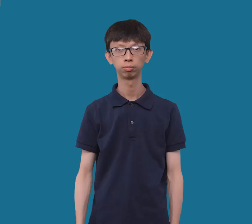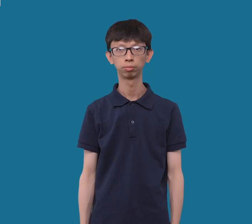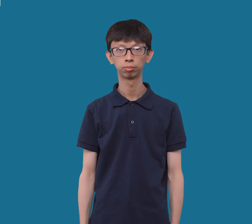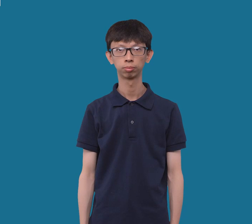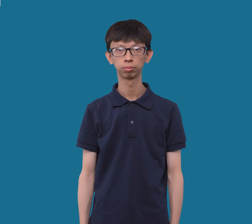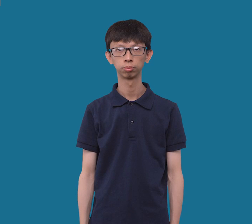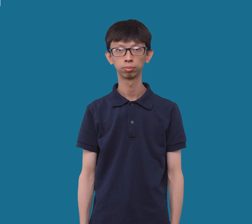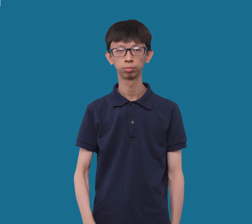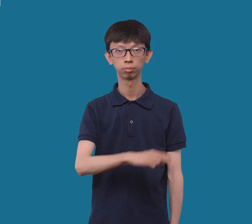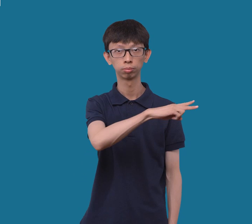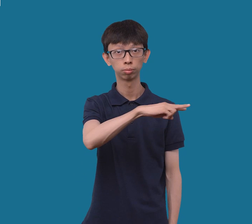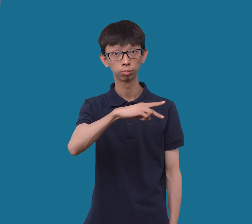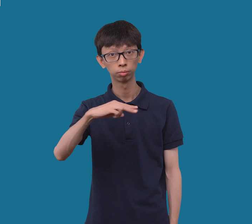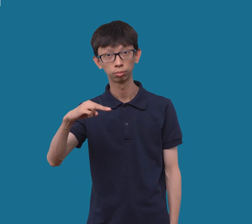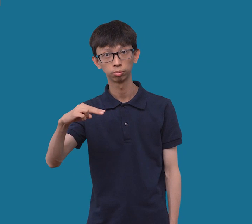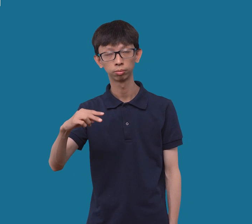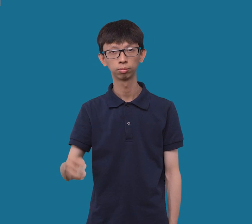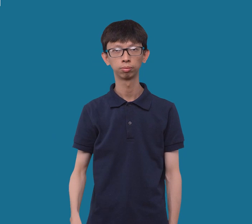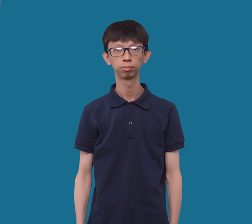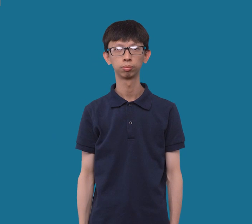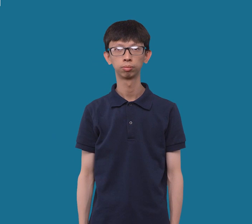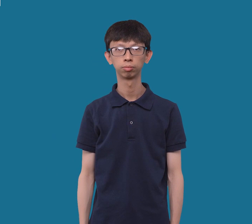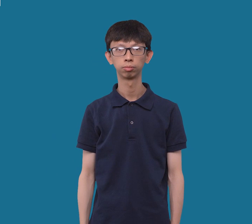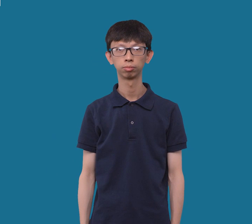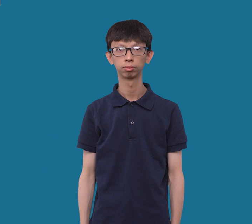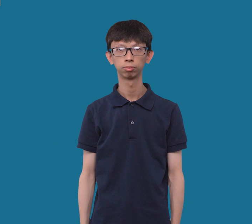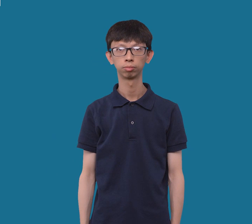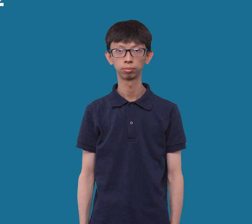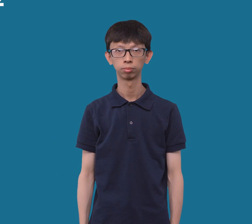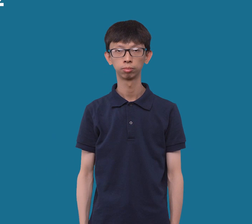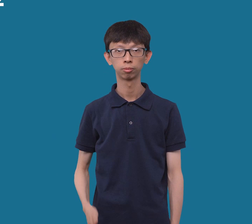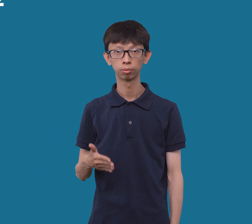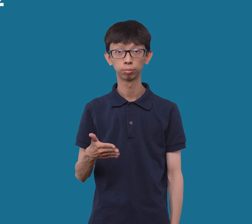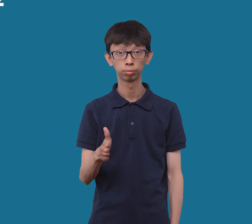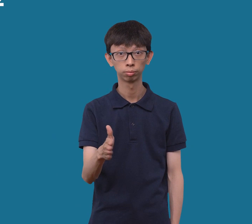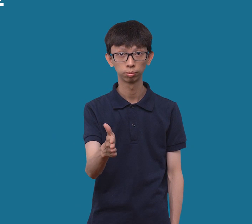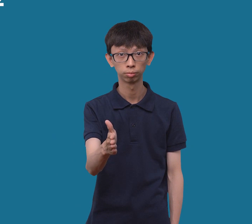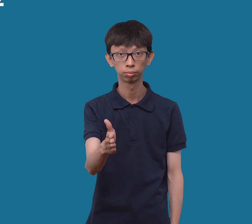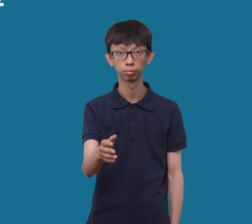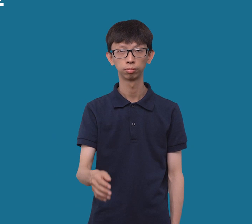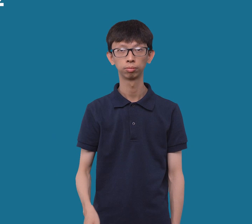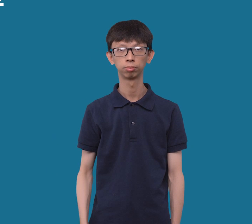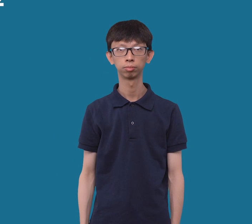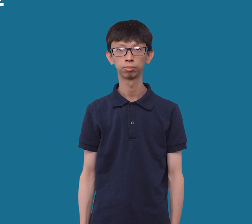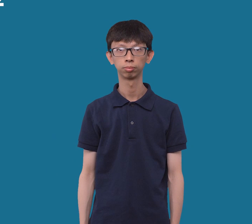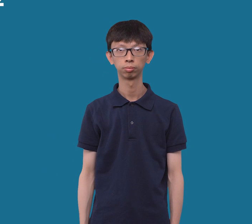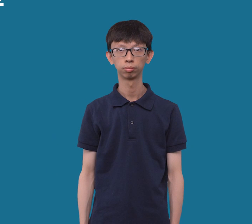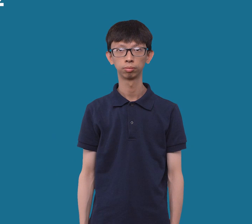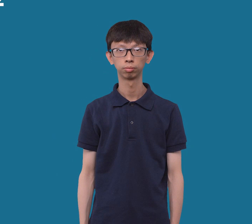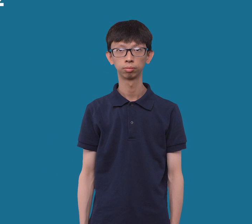bơi